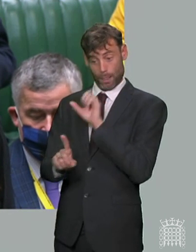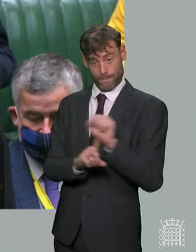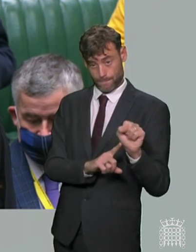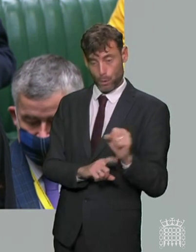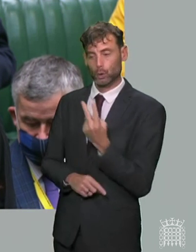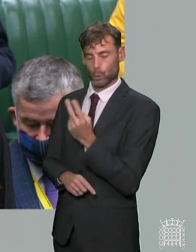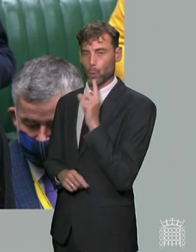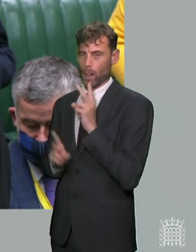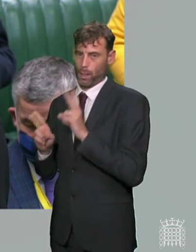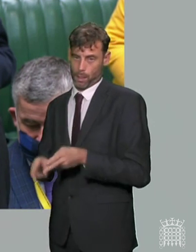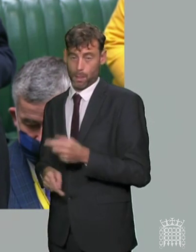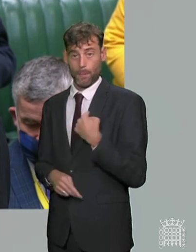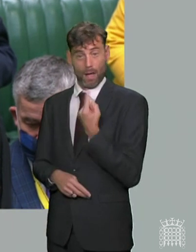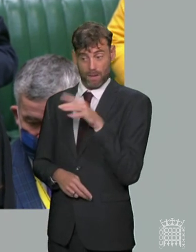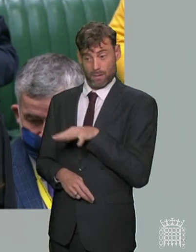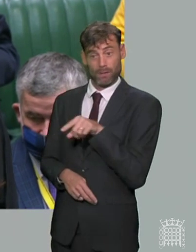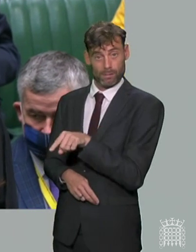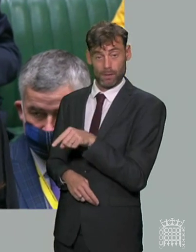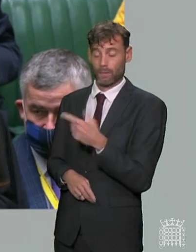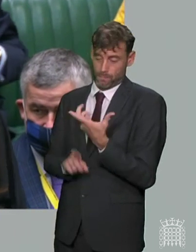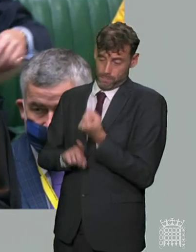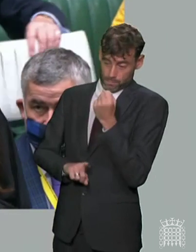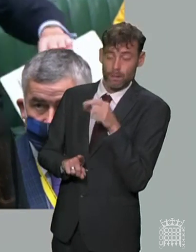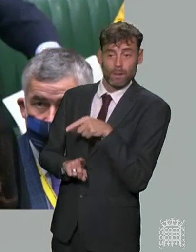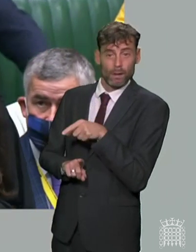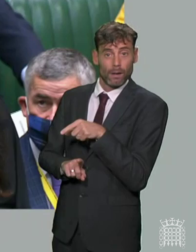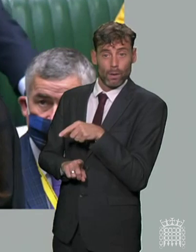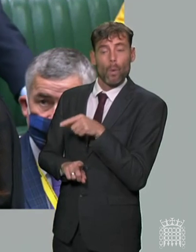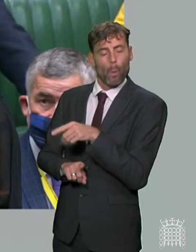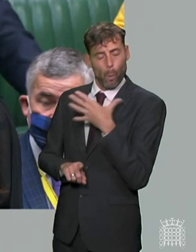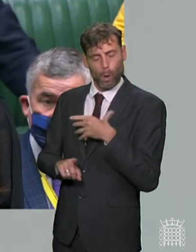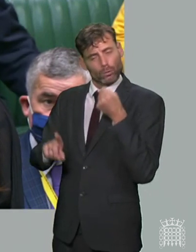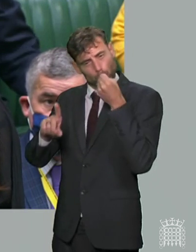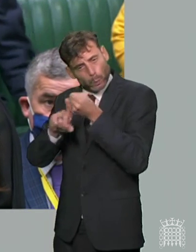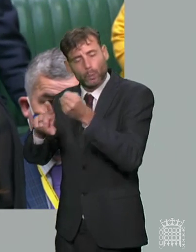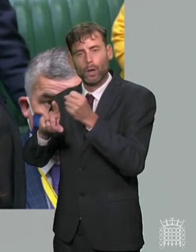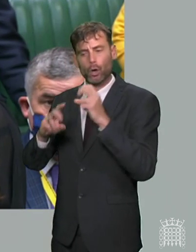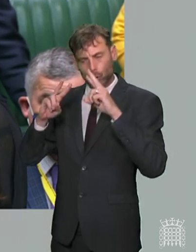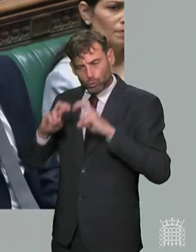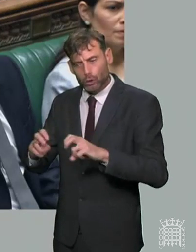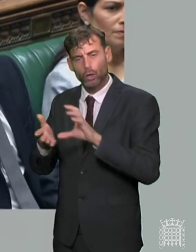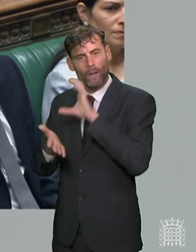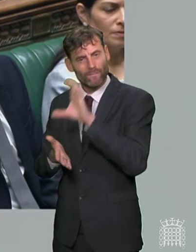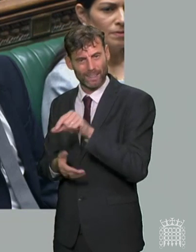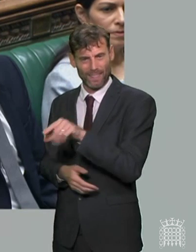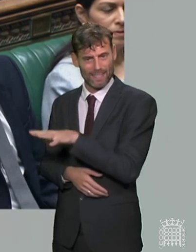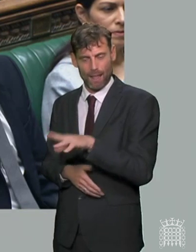My constituent Nadia Majid and her family are campaigning to improve research and funding in this field.